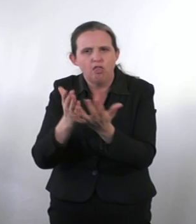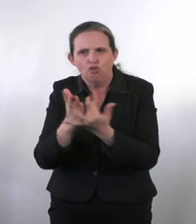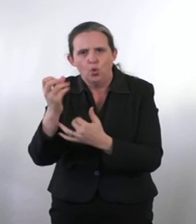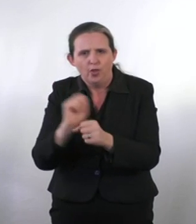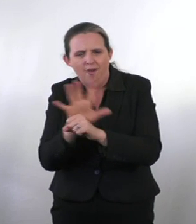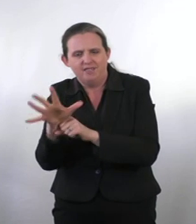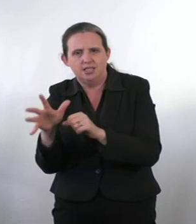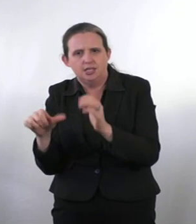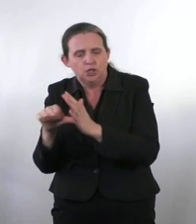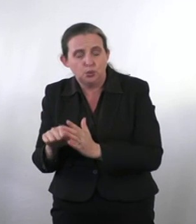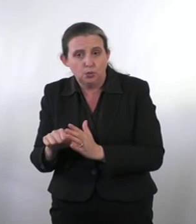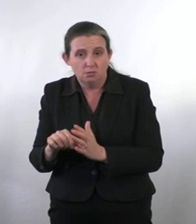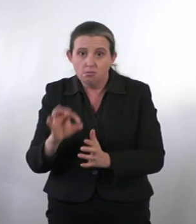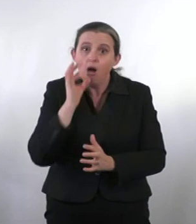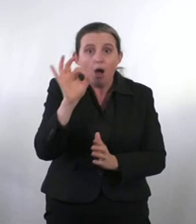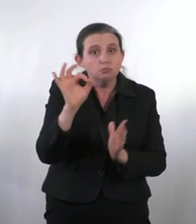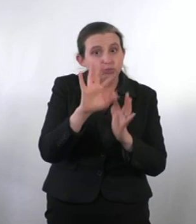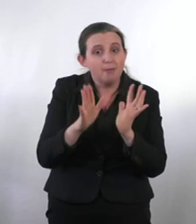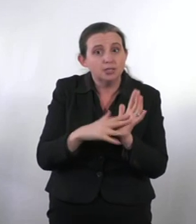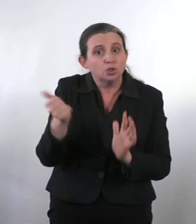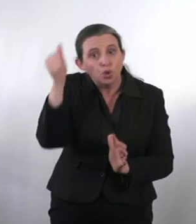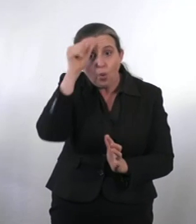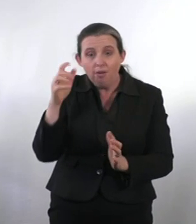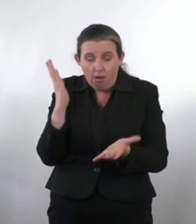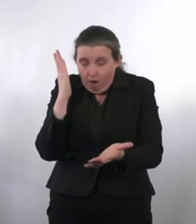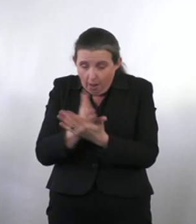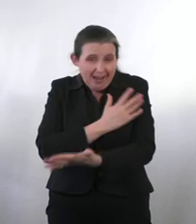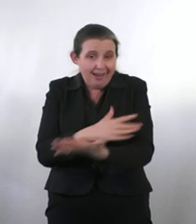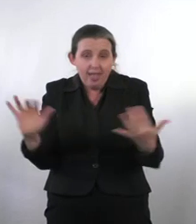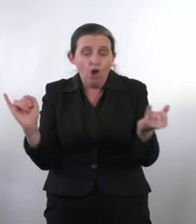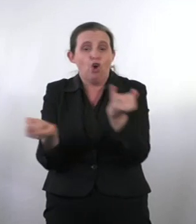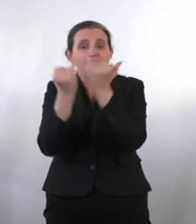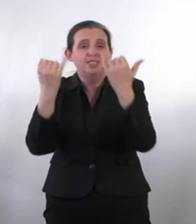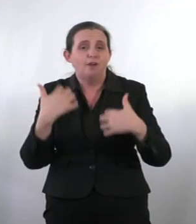Was the Prime Minister aware of this apparent conflict of interest?